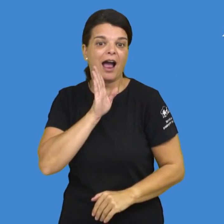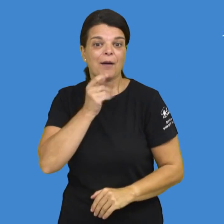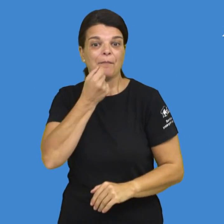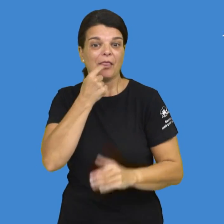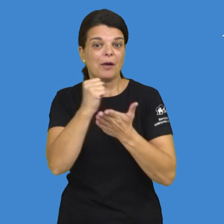droga